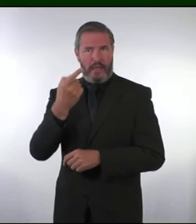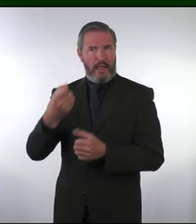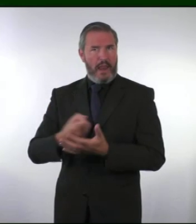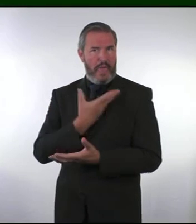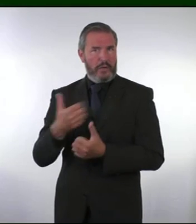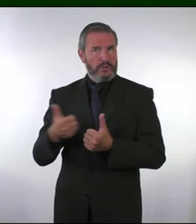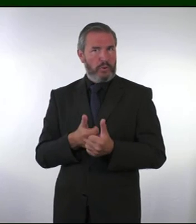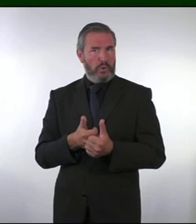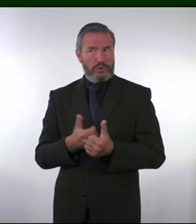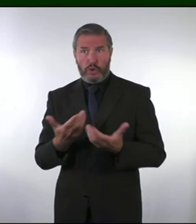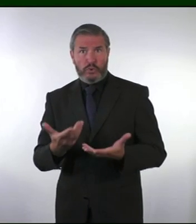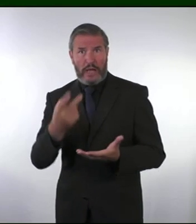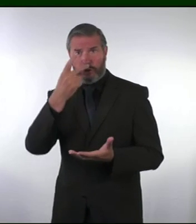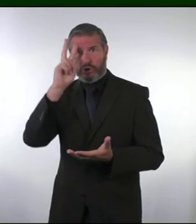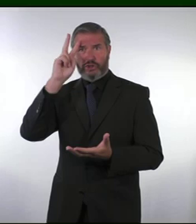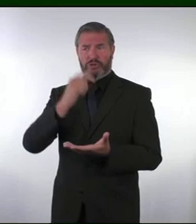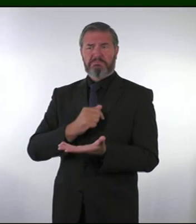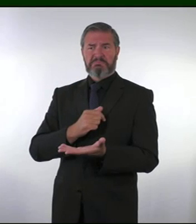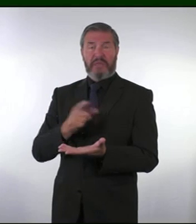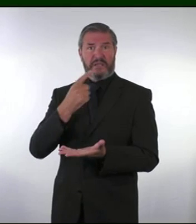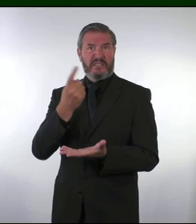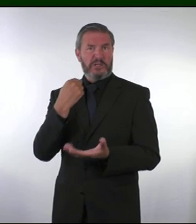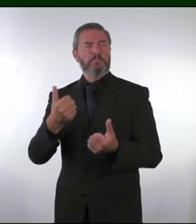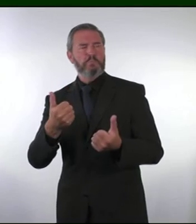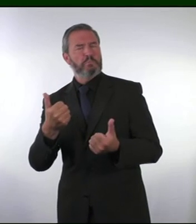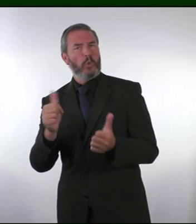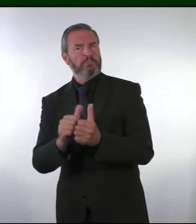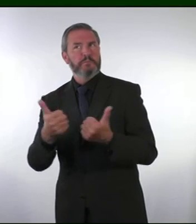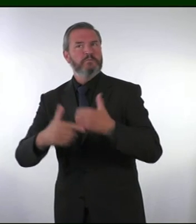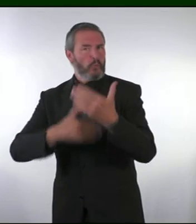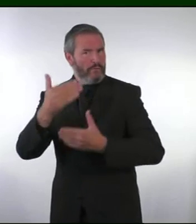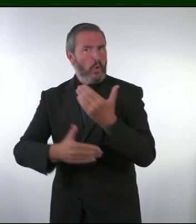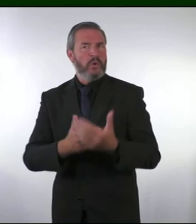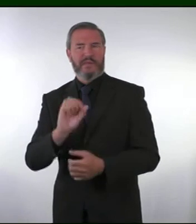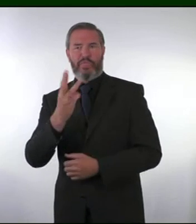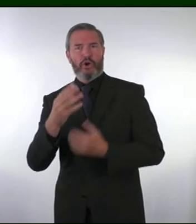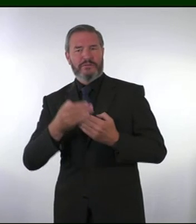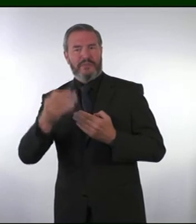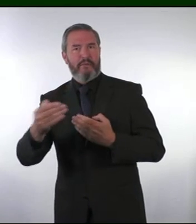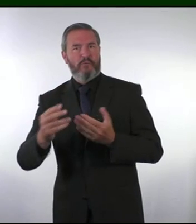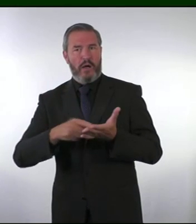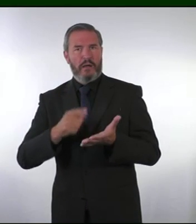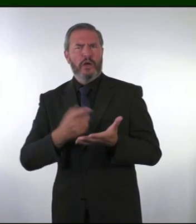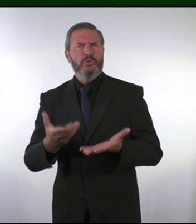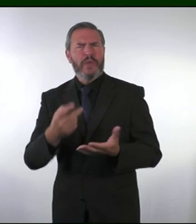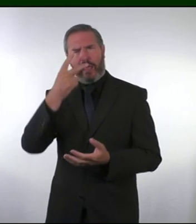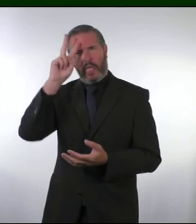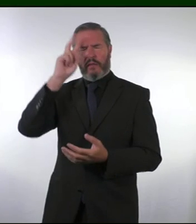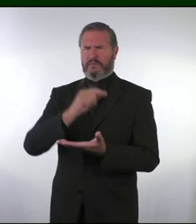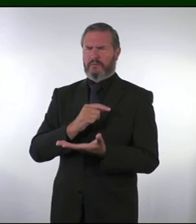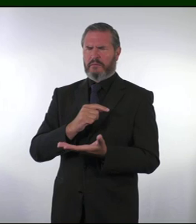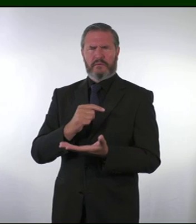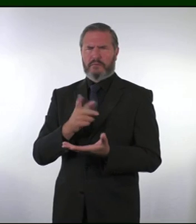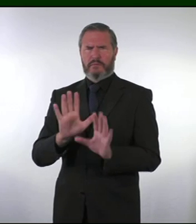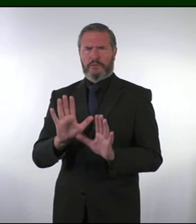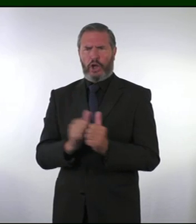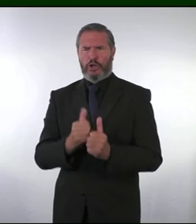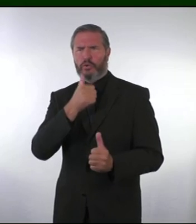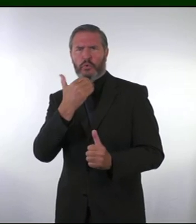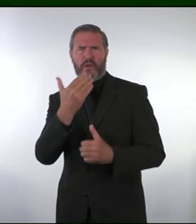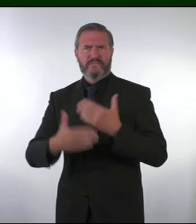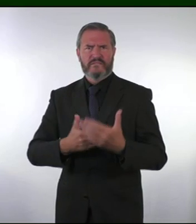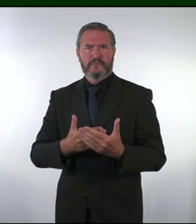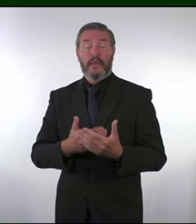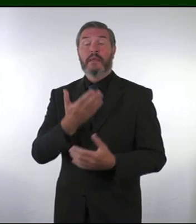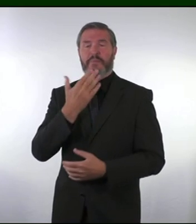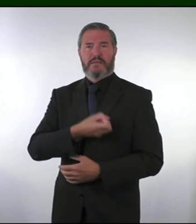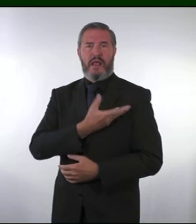Yesterday, they said it was good enough for this country to go forward with step 3 of our plan, but today they are yo-yoing back again and saying that it is not good enough.